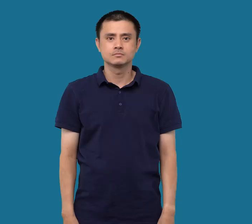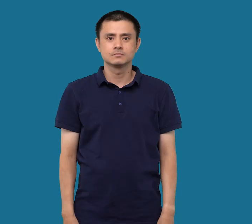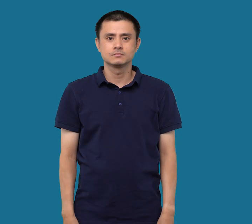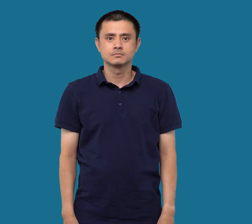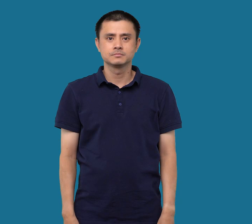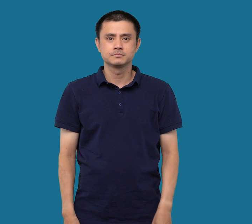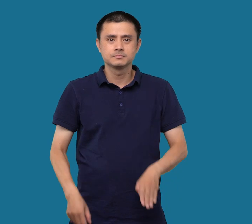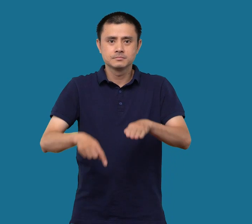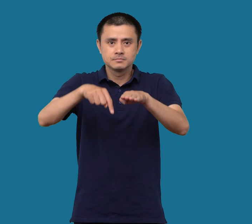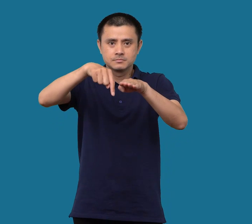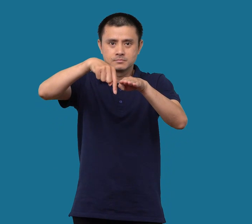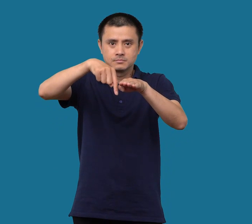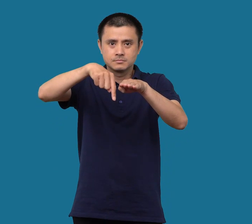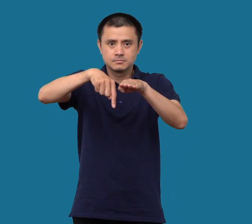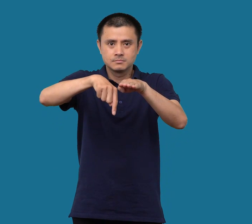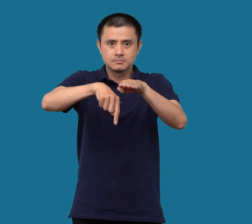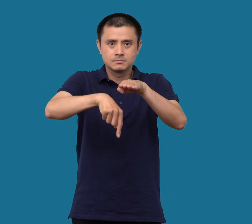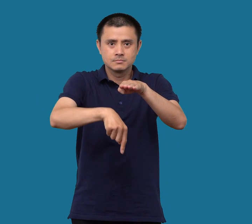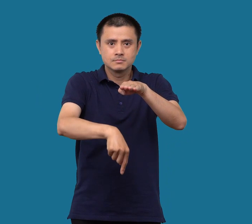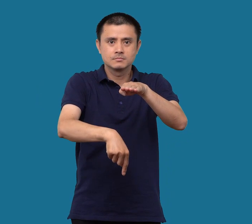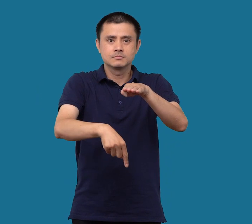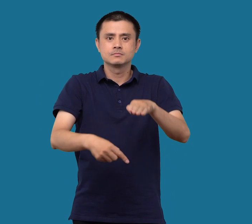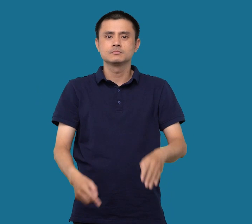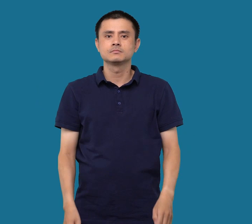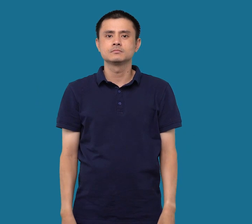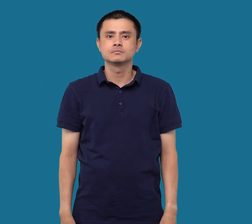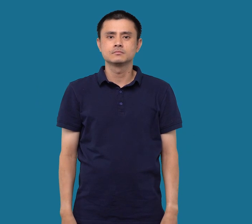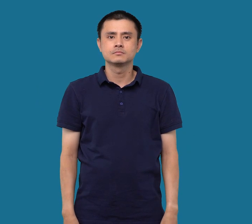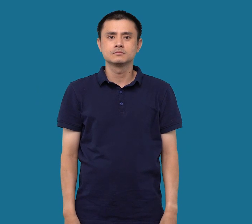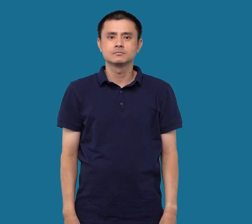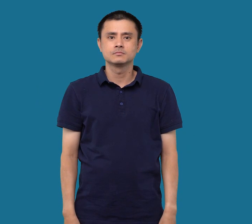giàn khoan